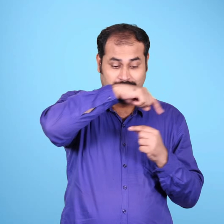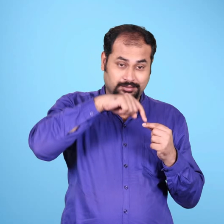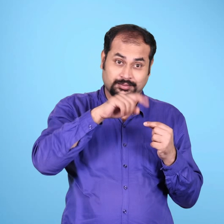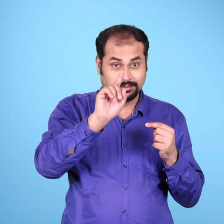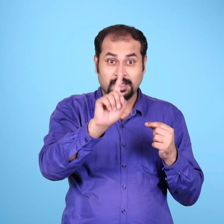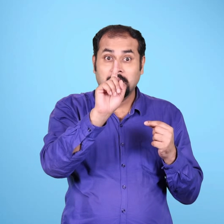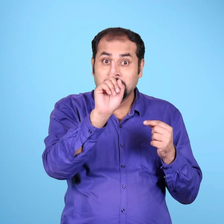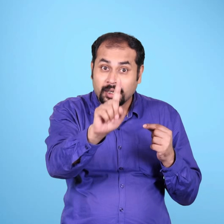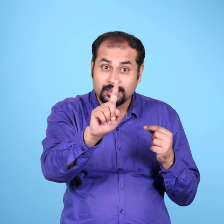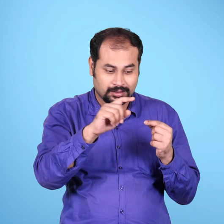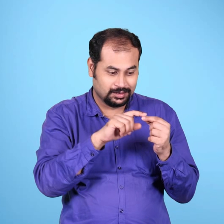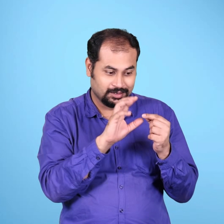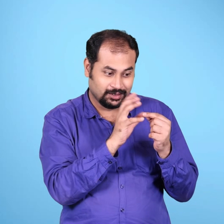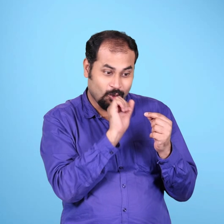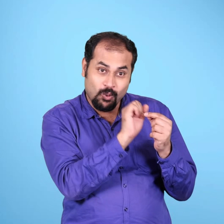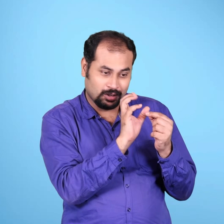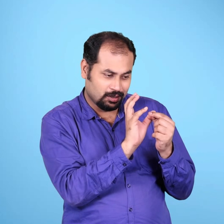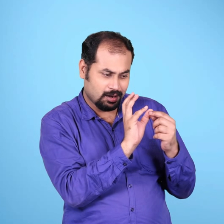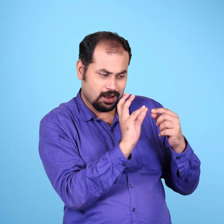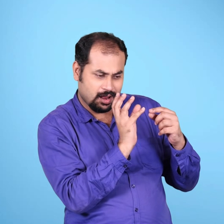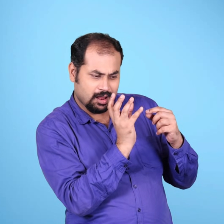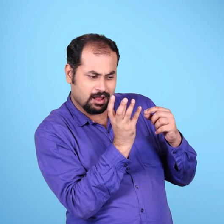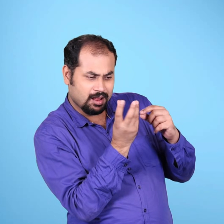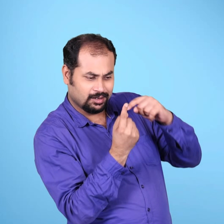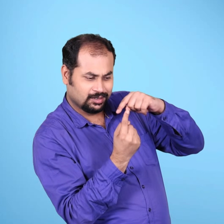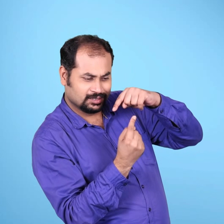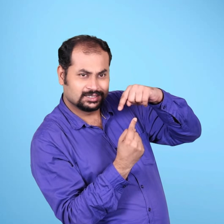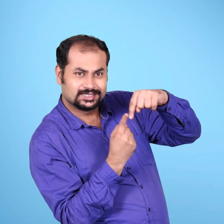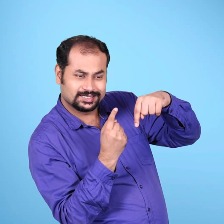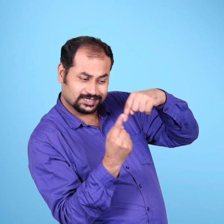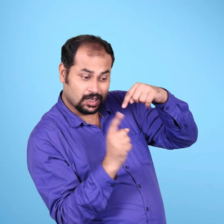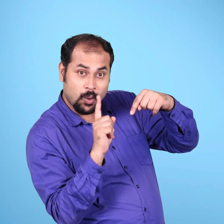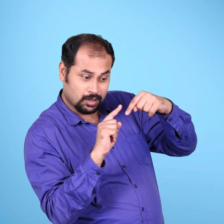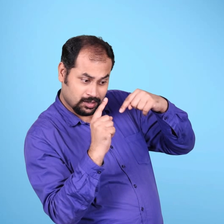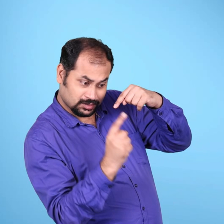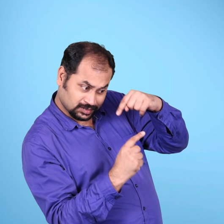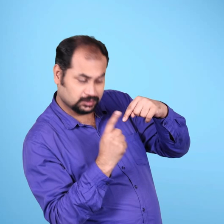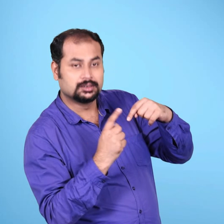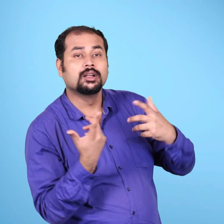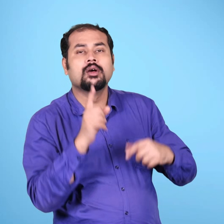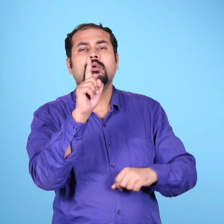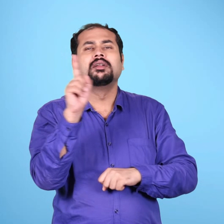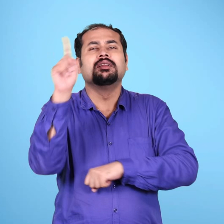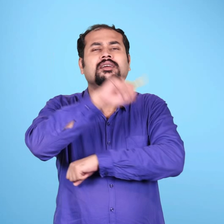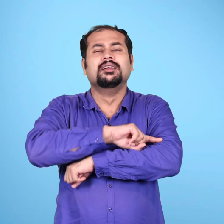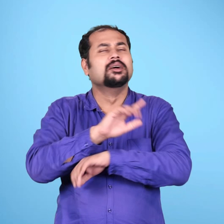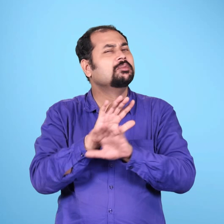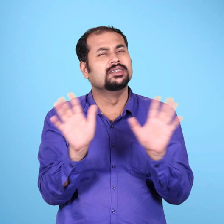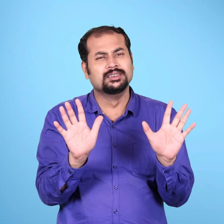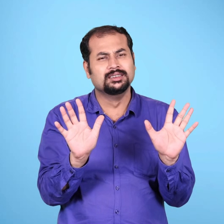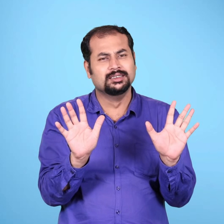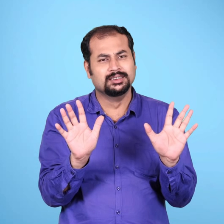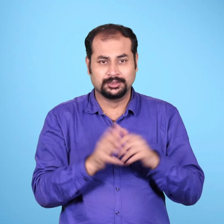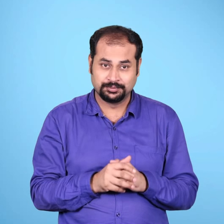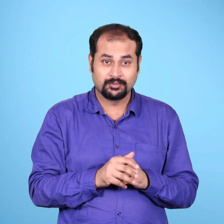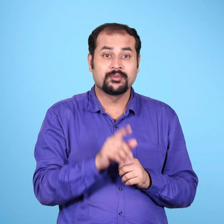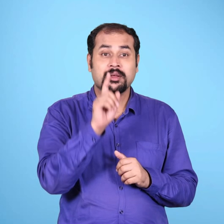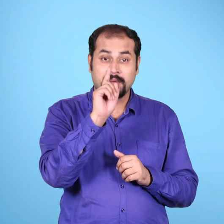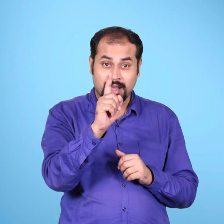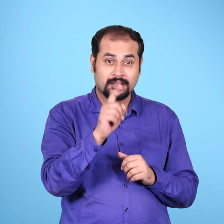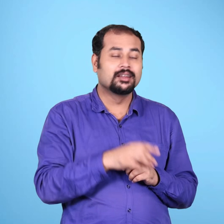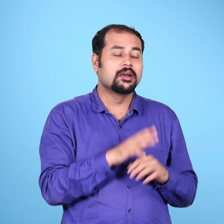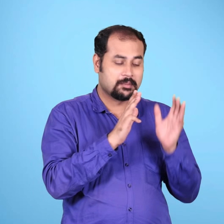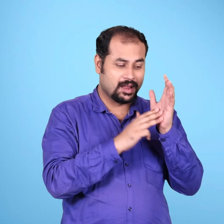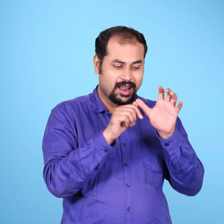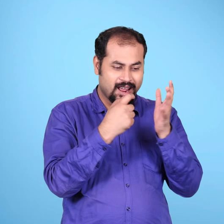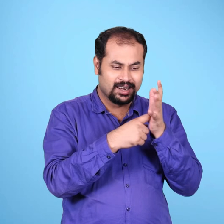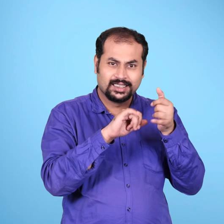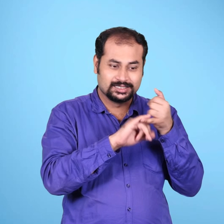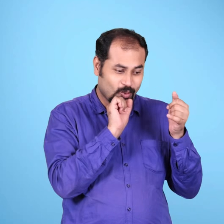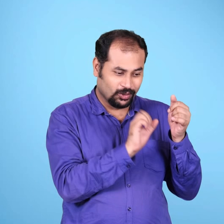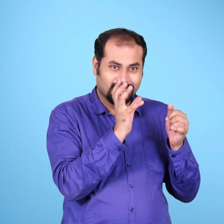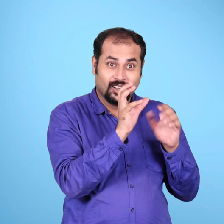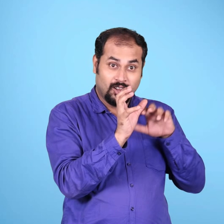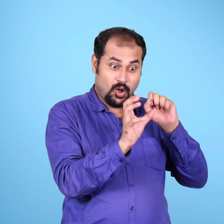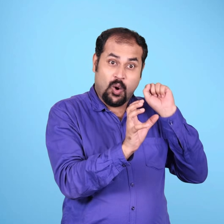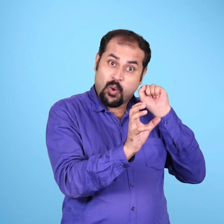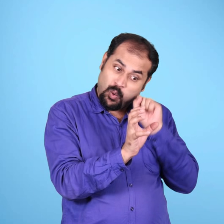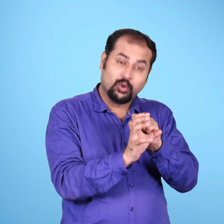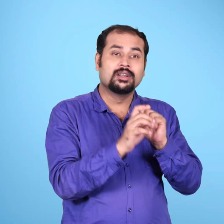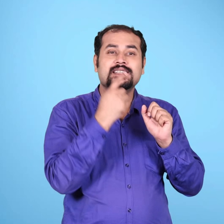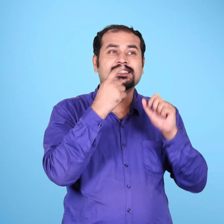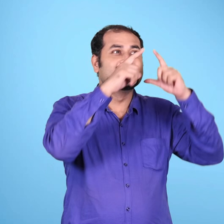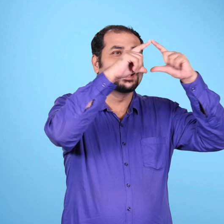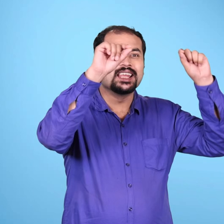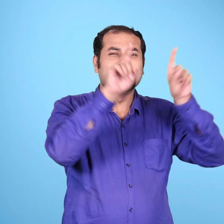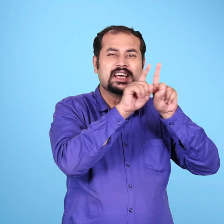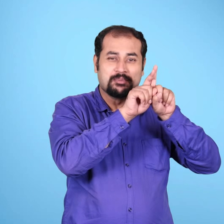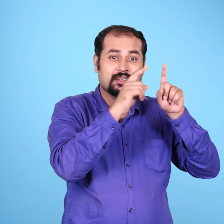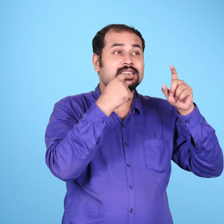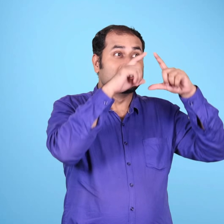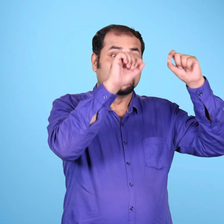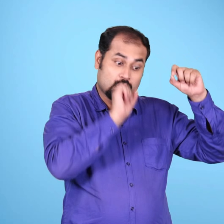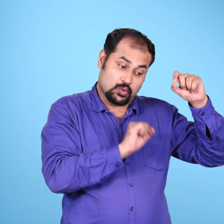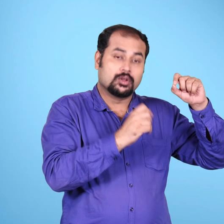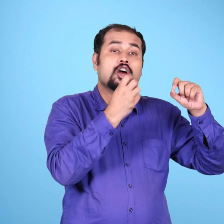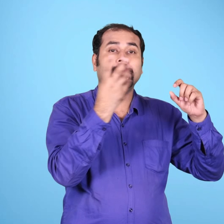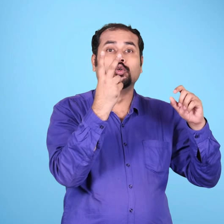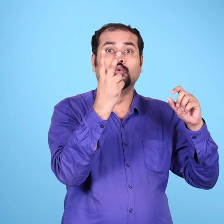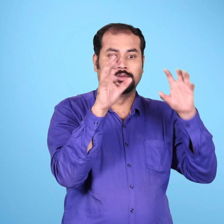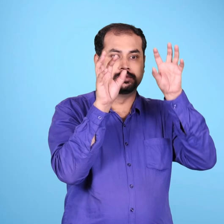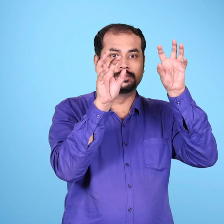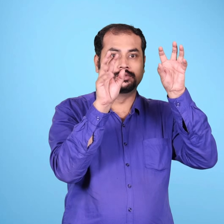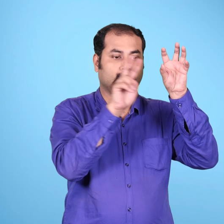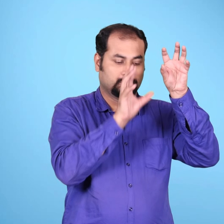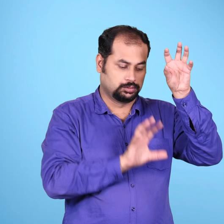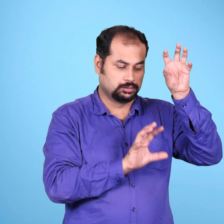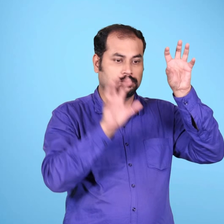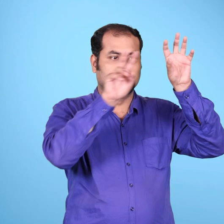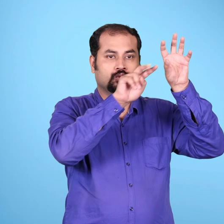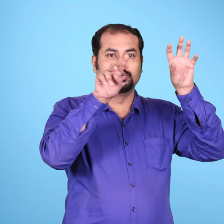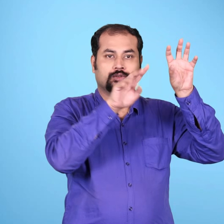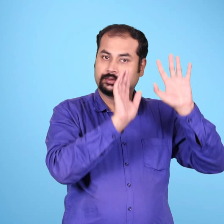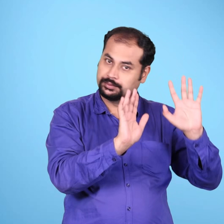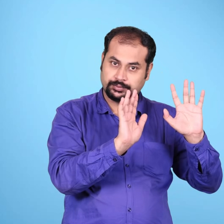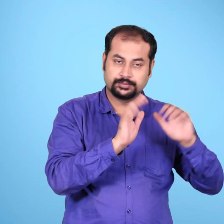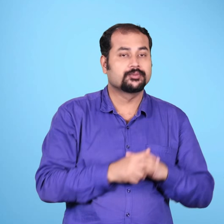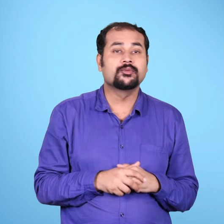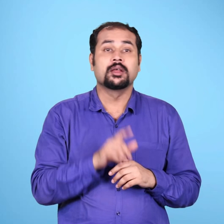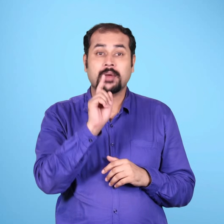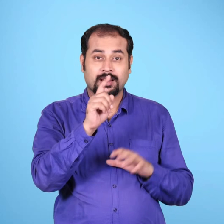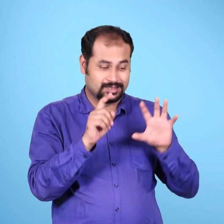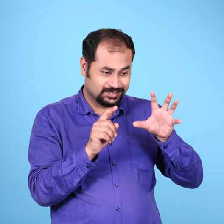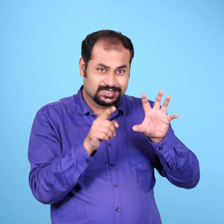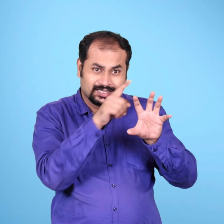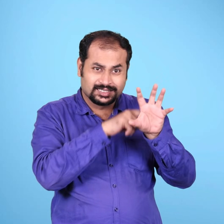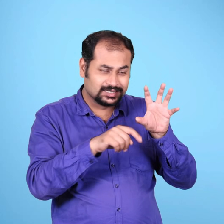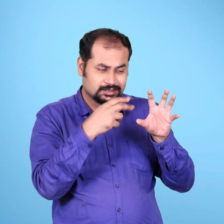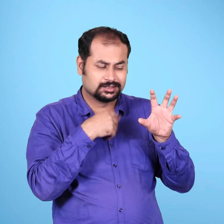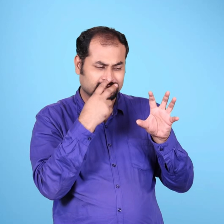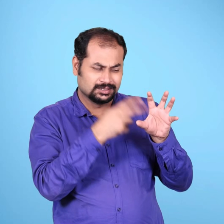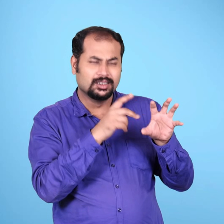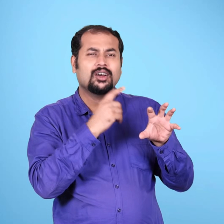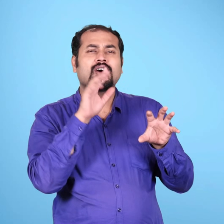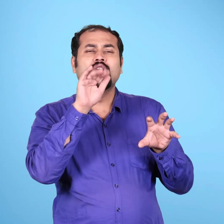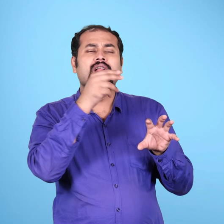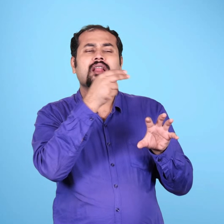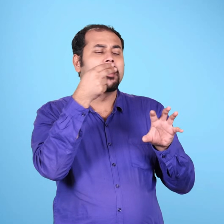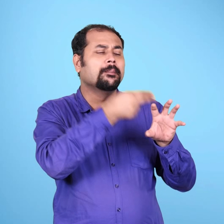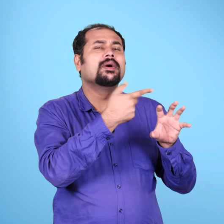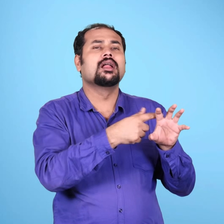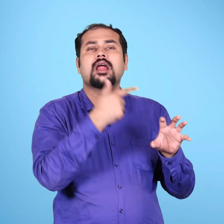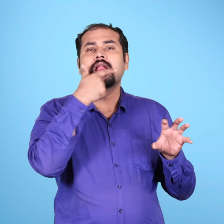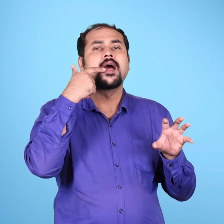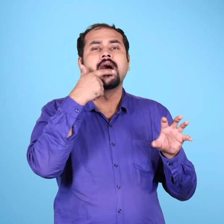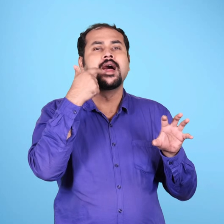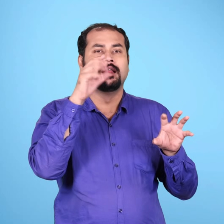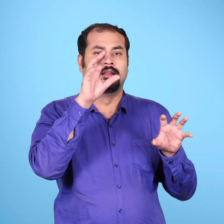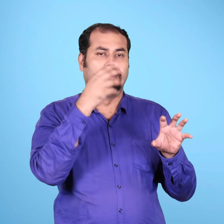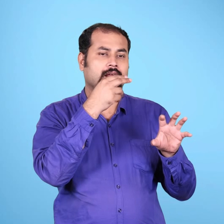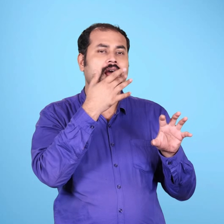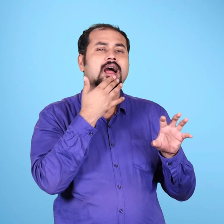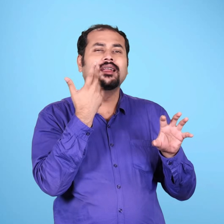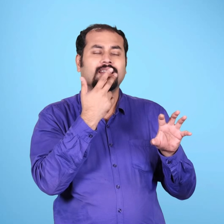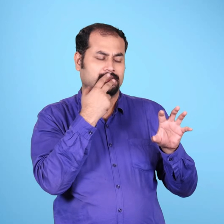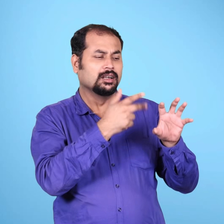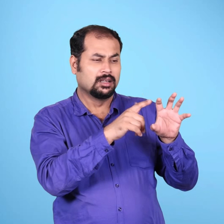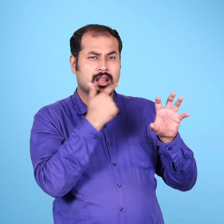and 1 day for one rotation on its axis. It has two moons. It is also called the Red Planet because it appears red due to the presence of iron-rich